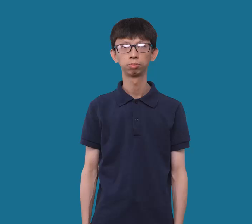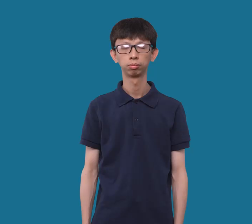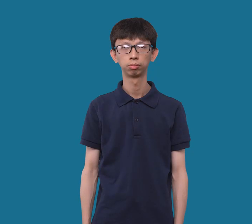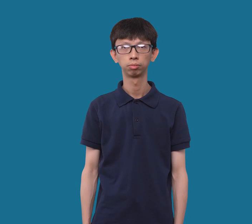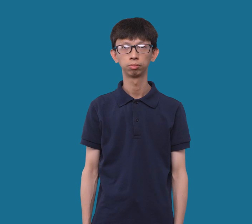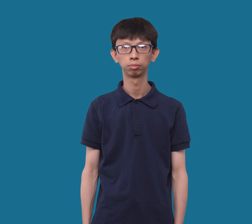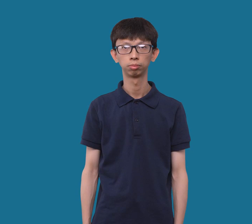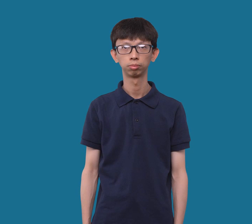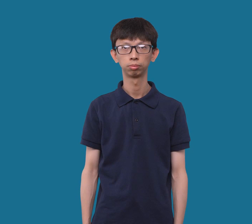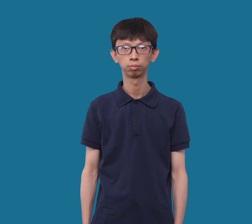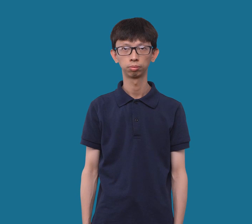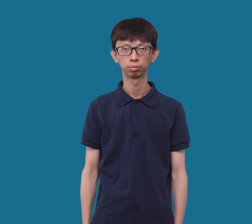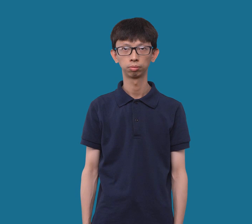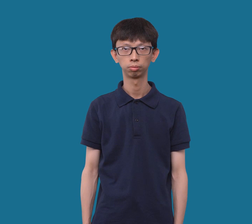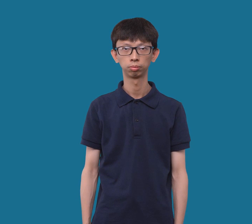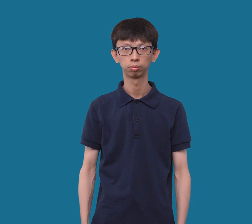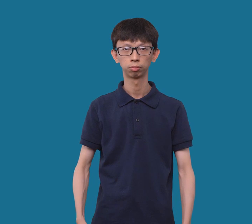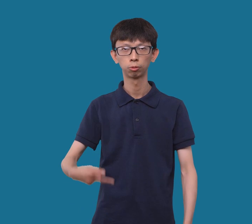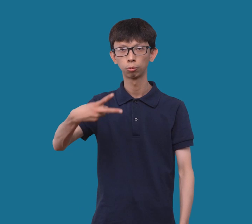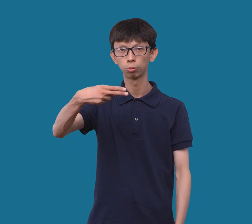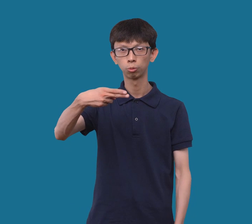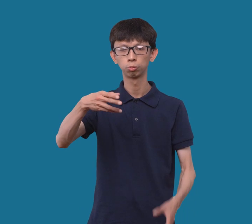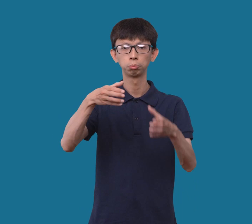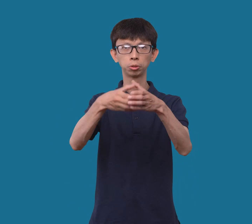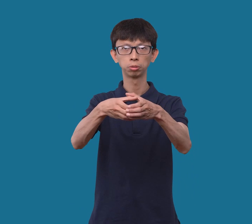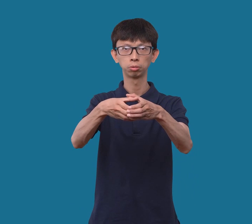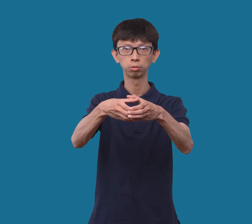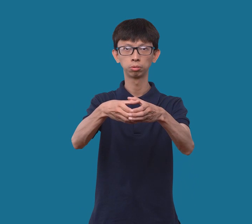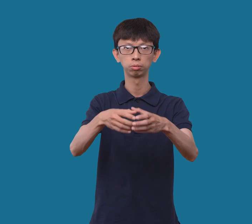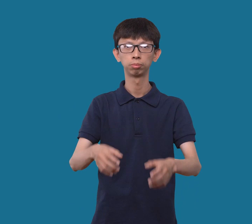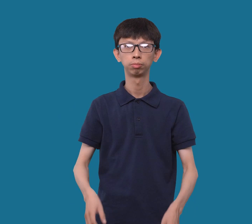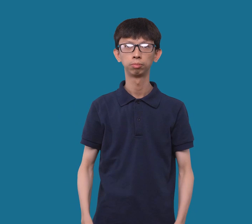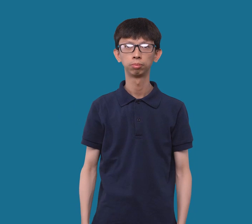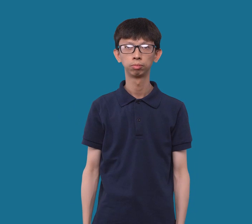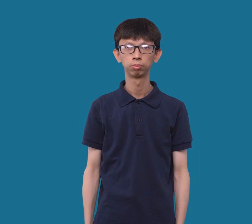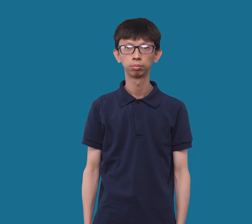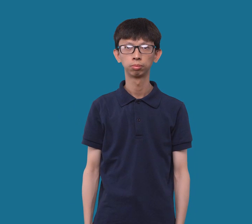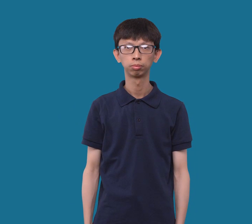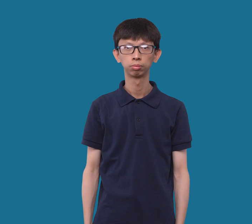bó đũa